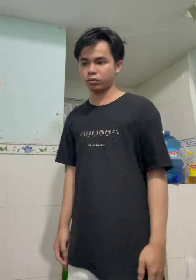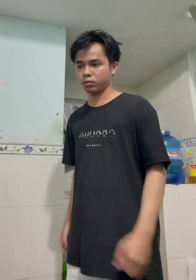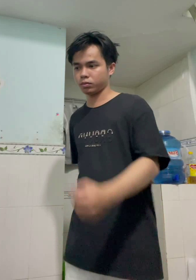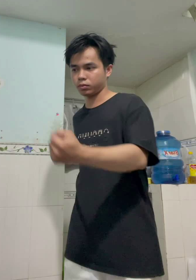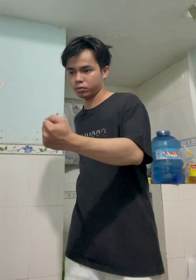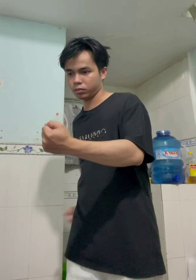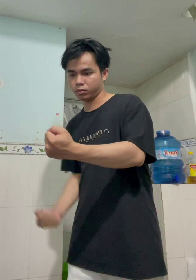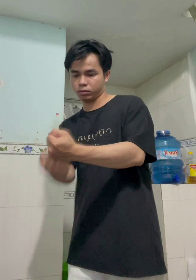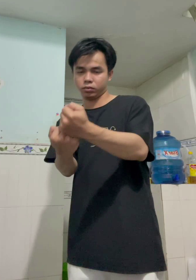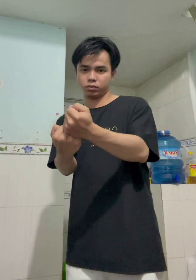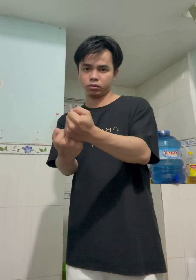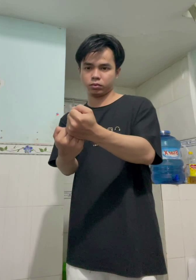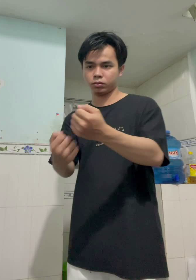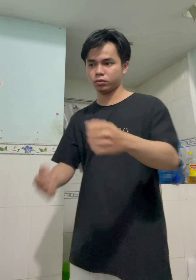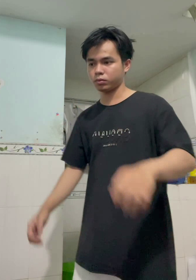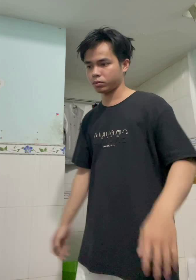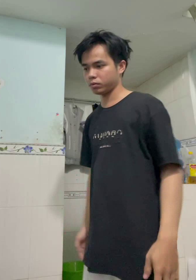ho tro